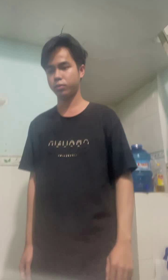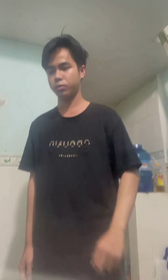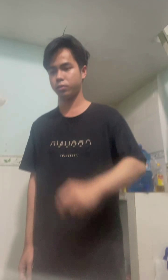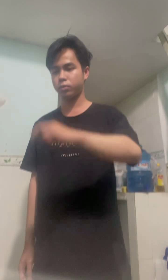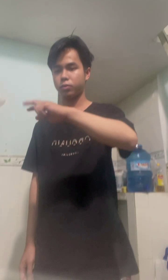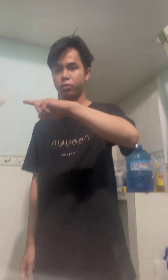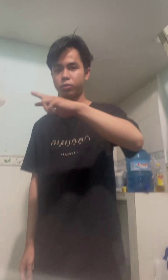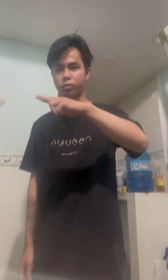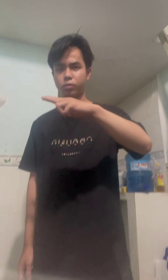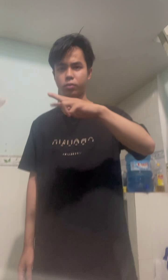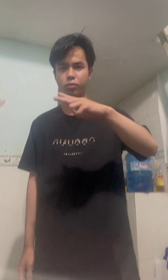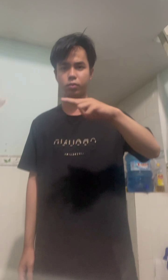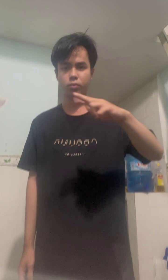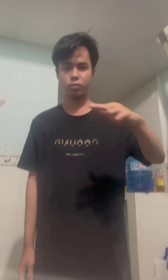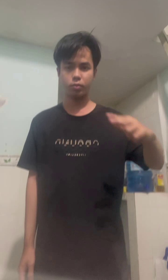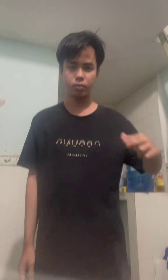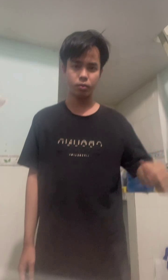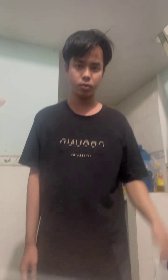boi